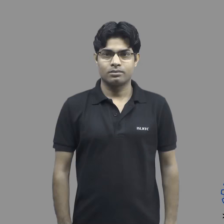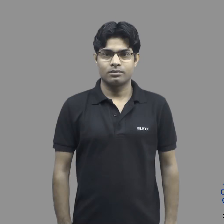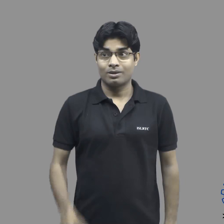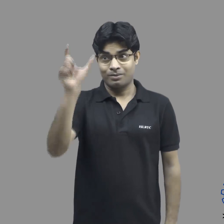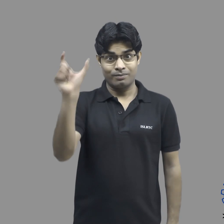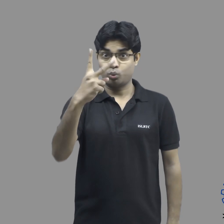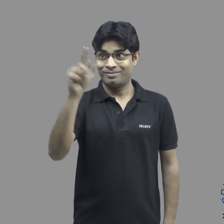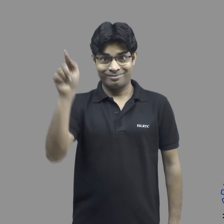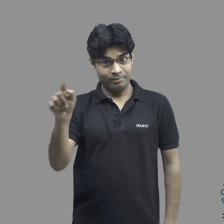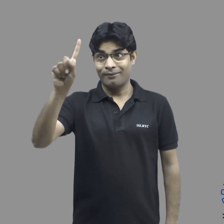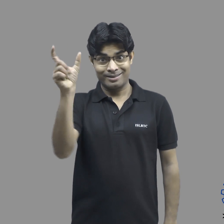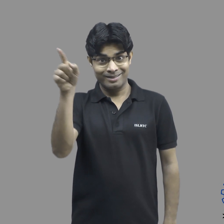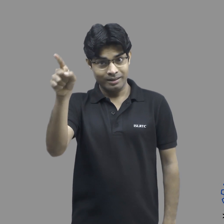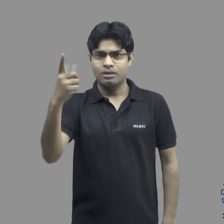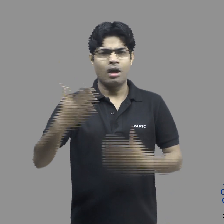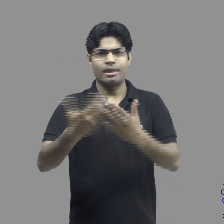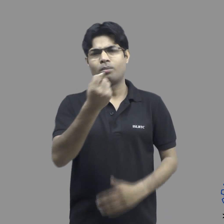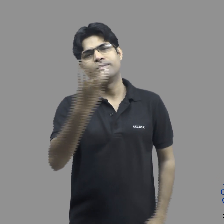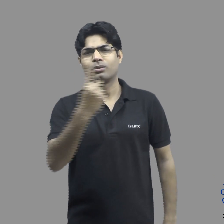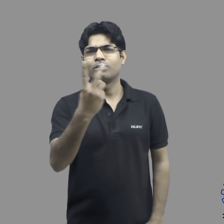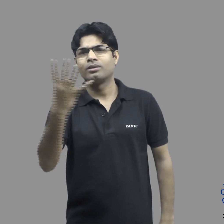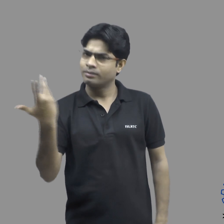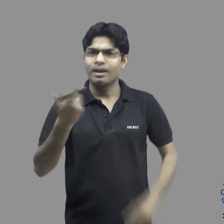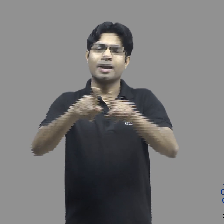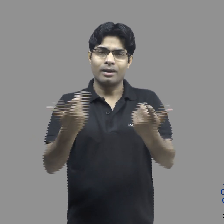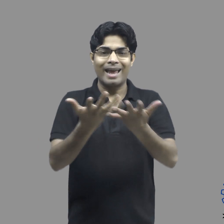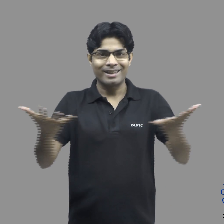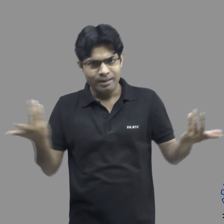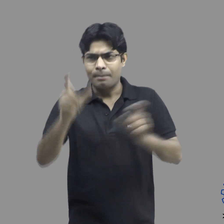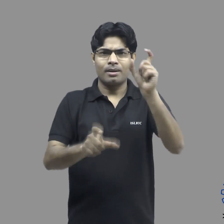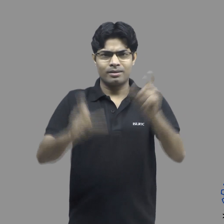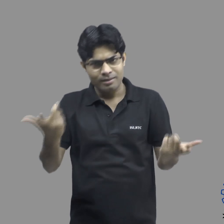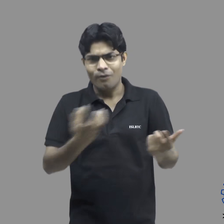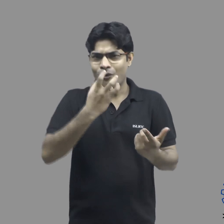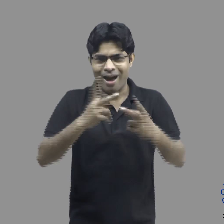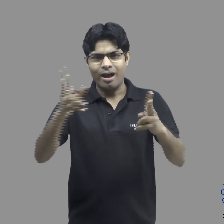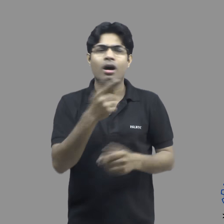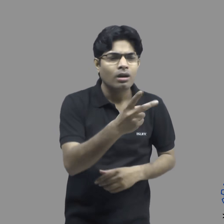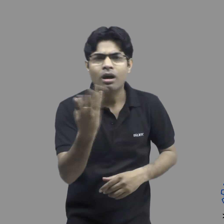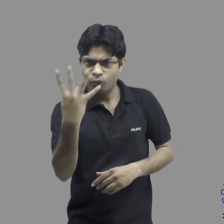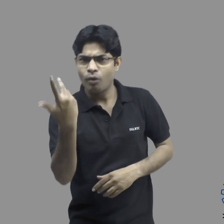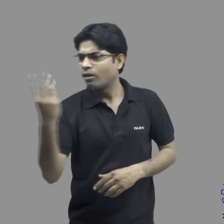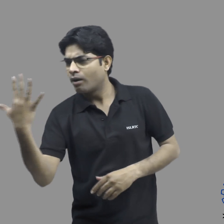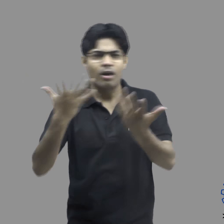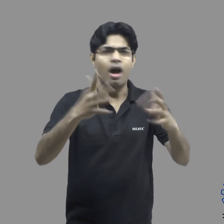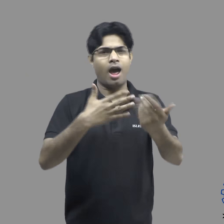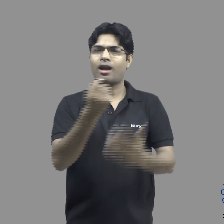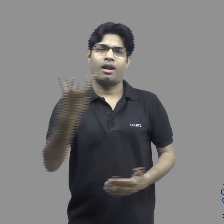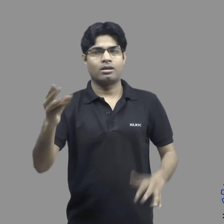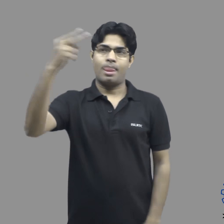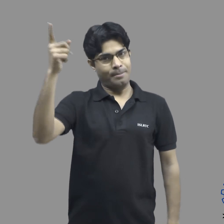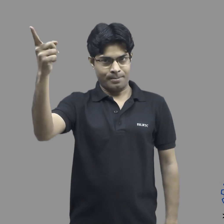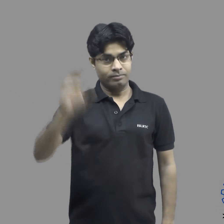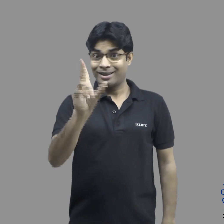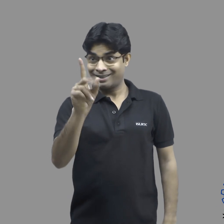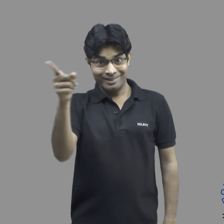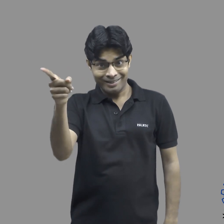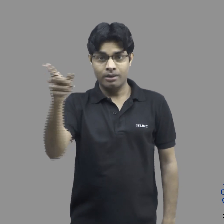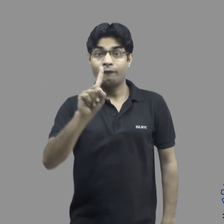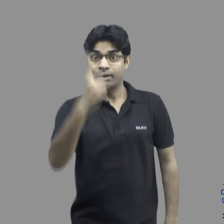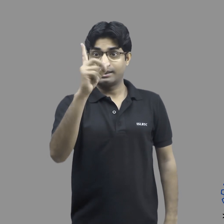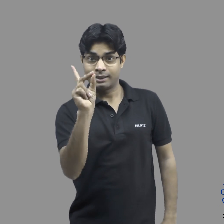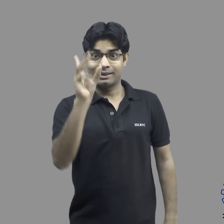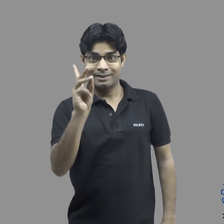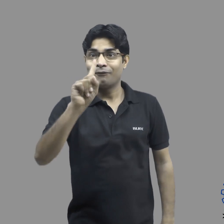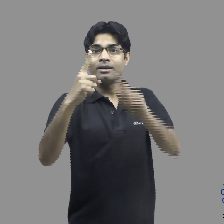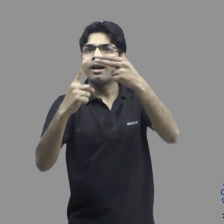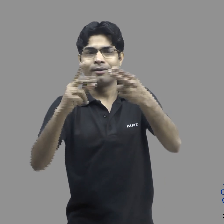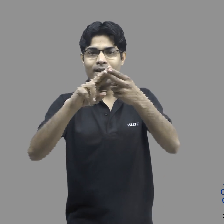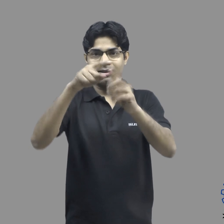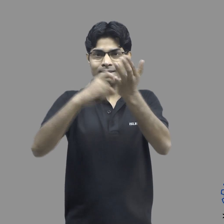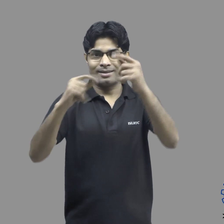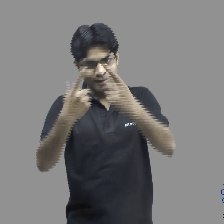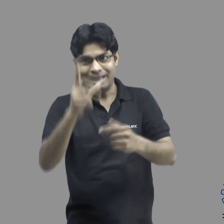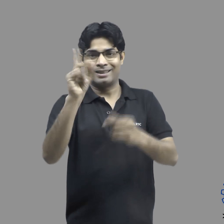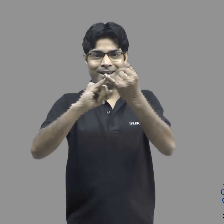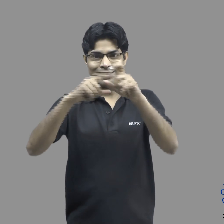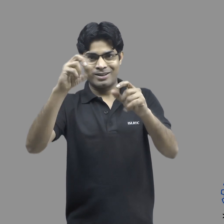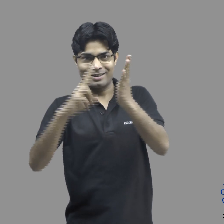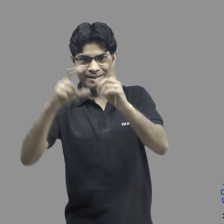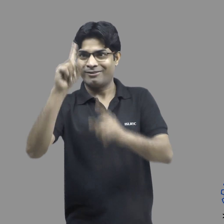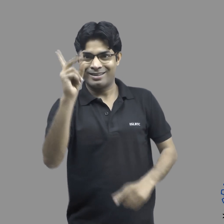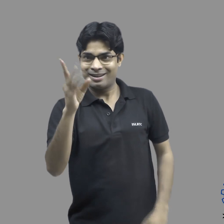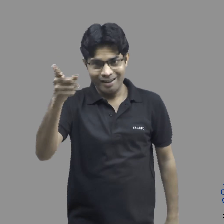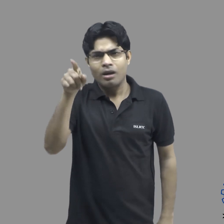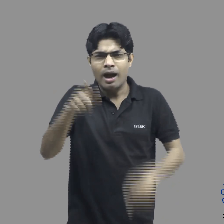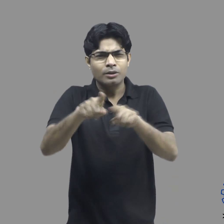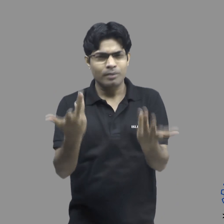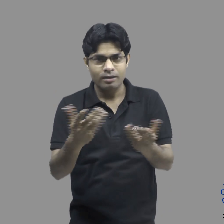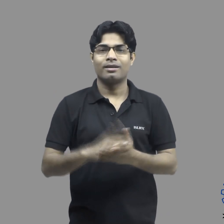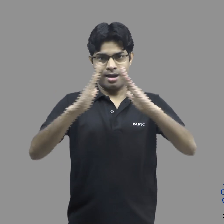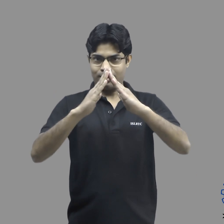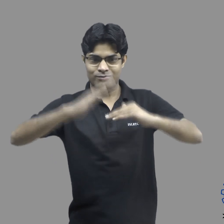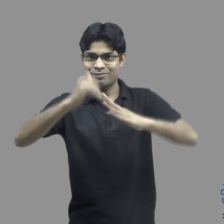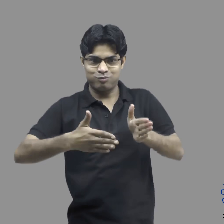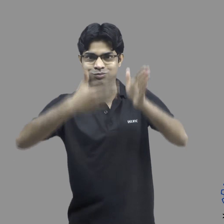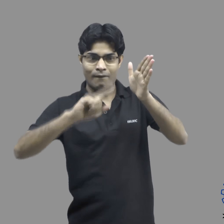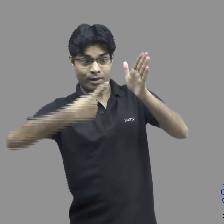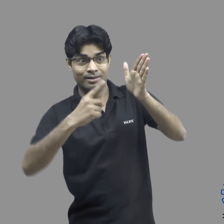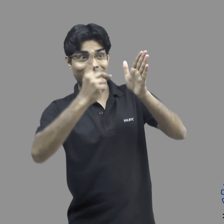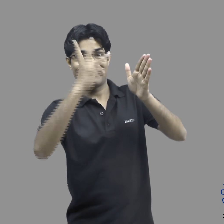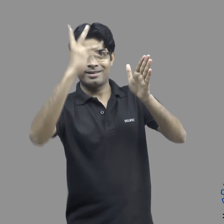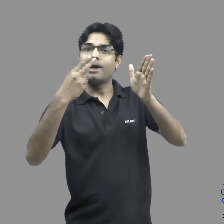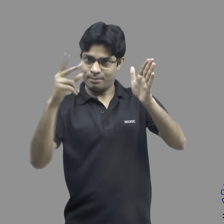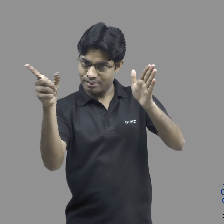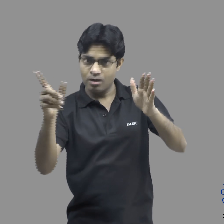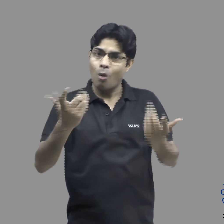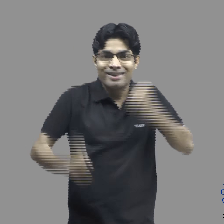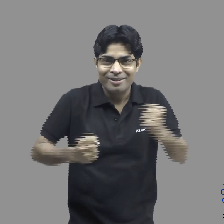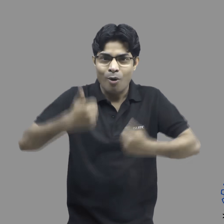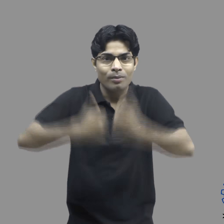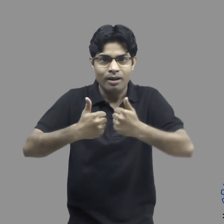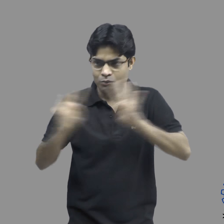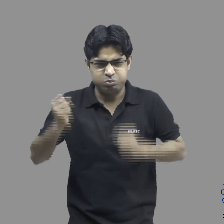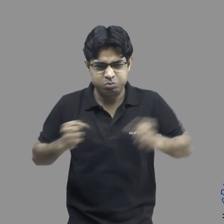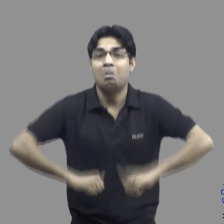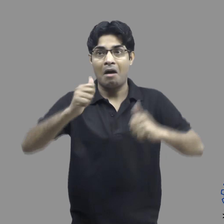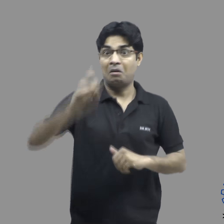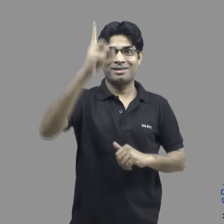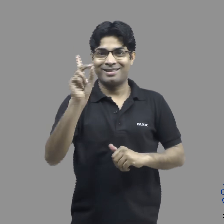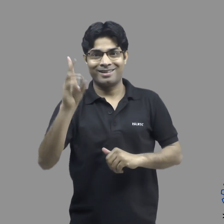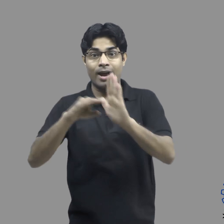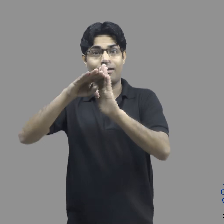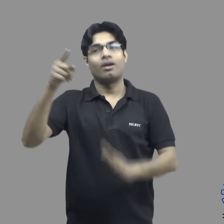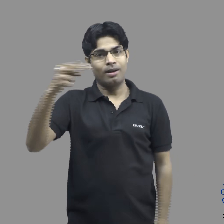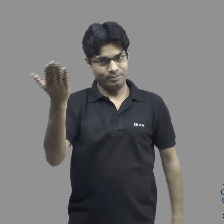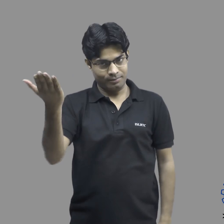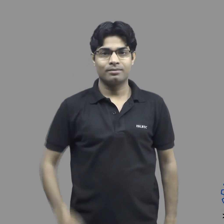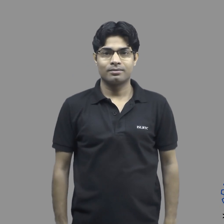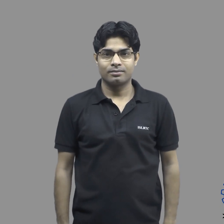Cardinal and Ordinal Number